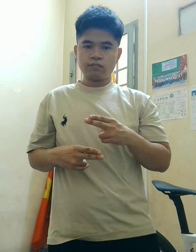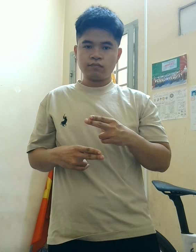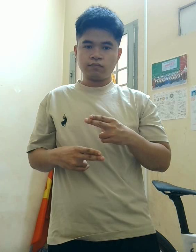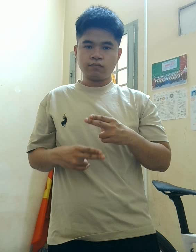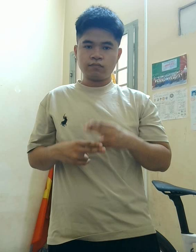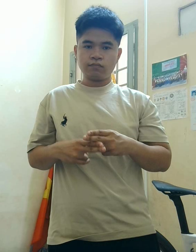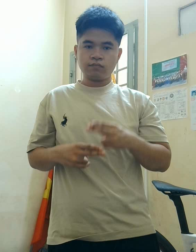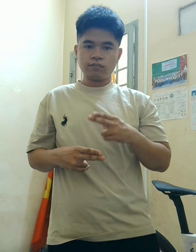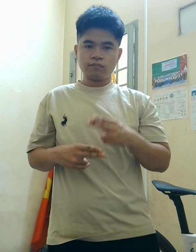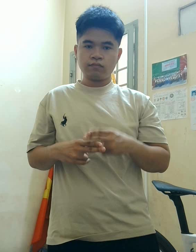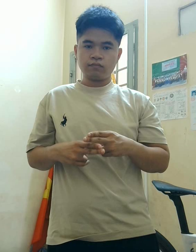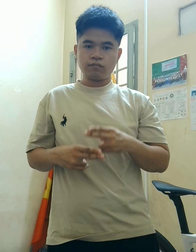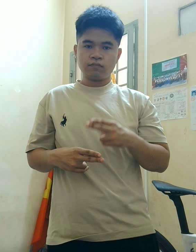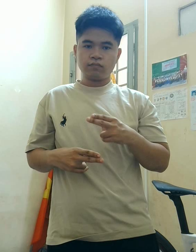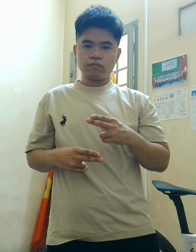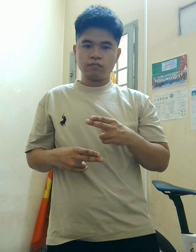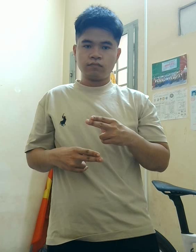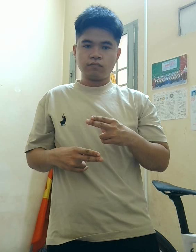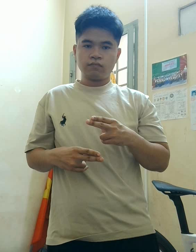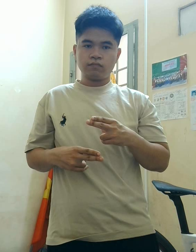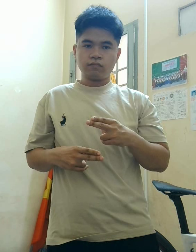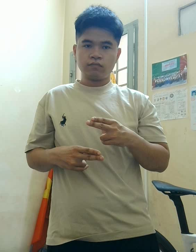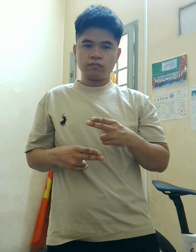ten